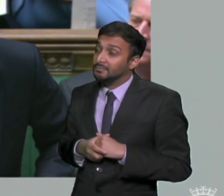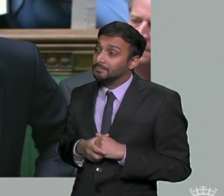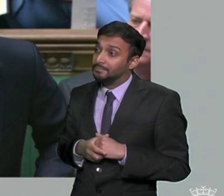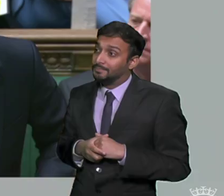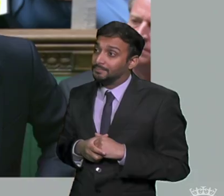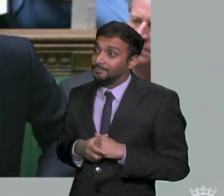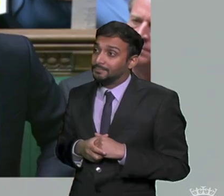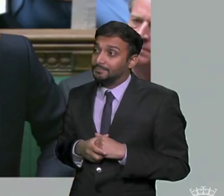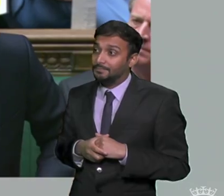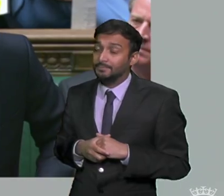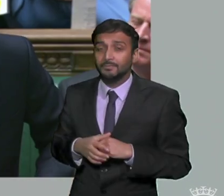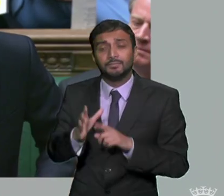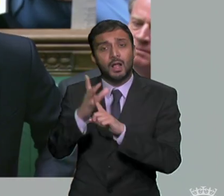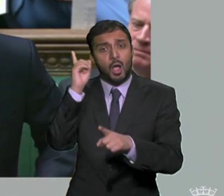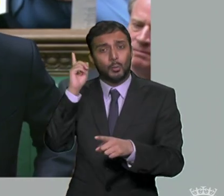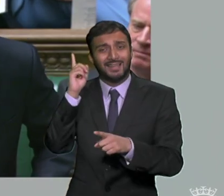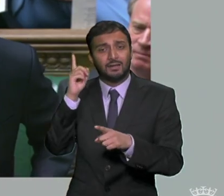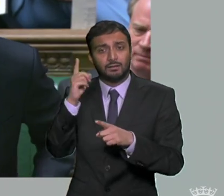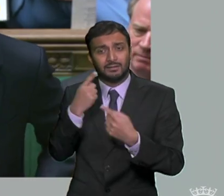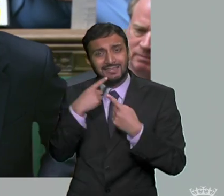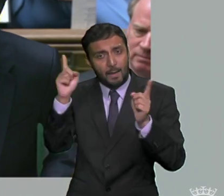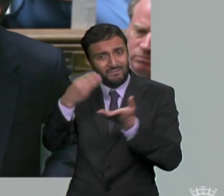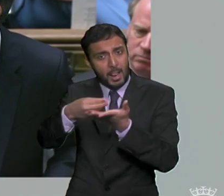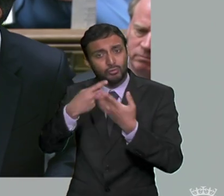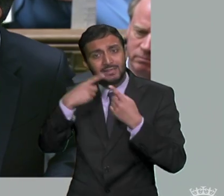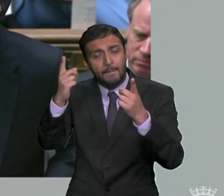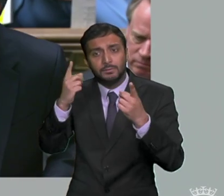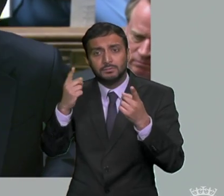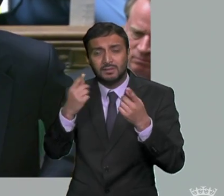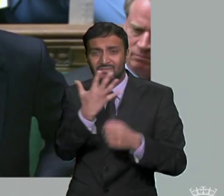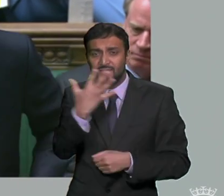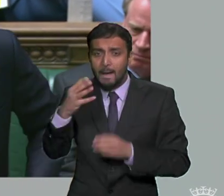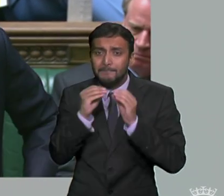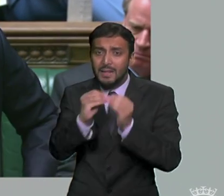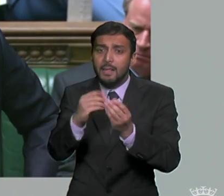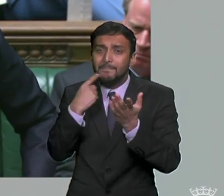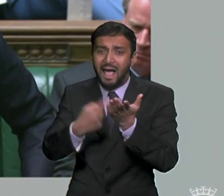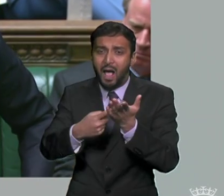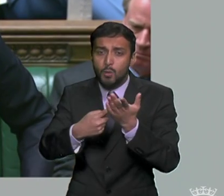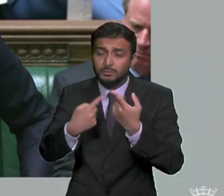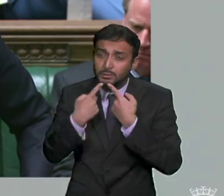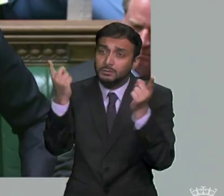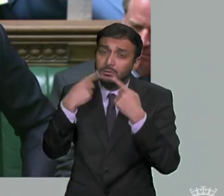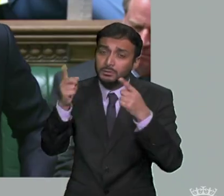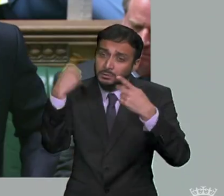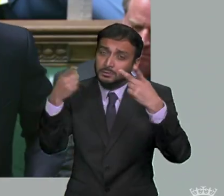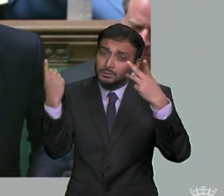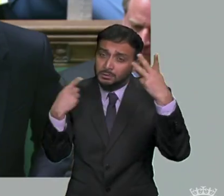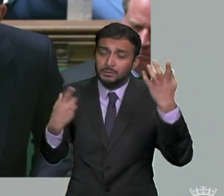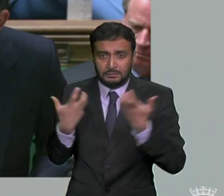Last week’s autumn statement announced £55 billion to support families and businesses across the United Kingdom with their energy bills.